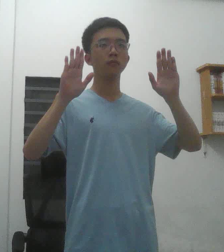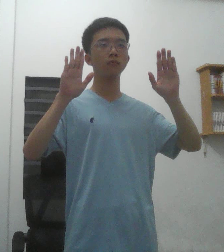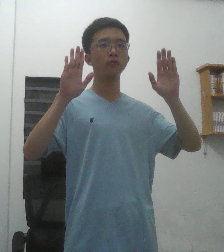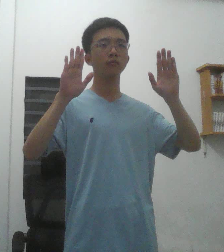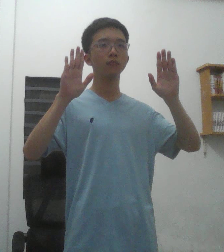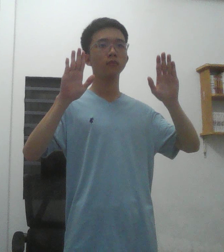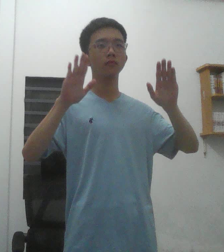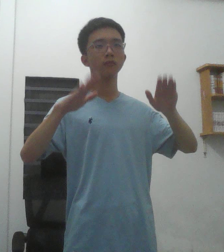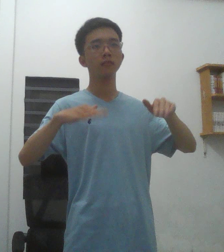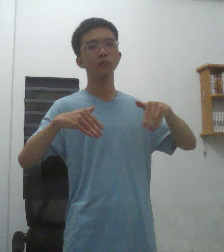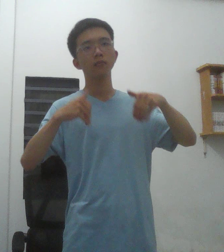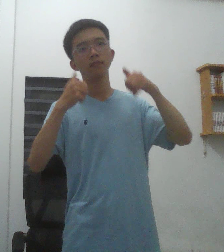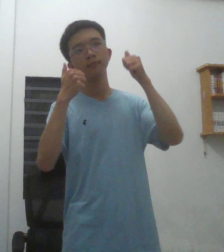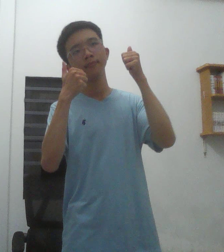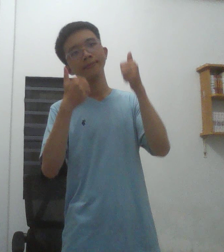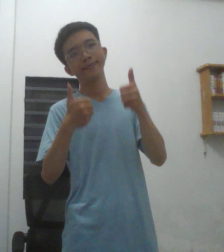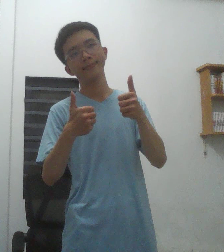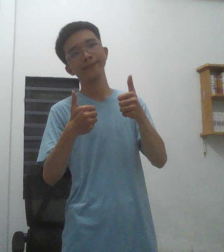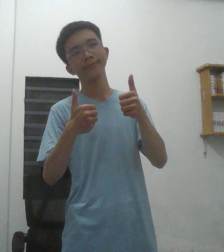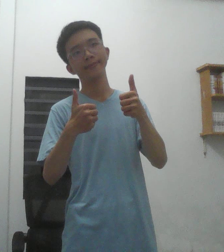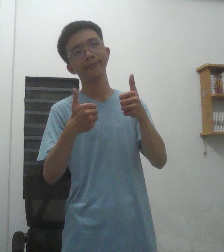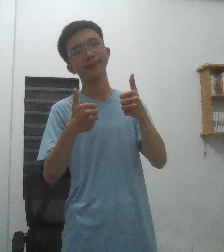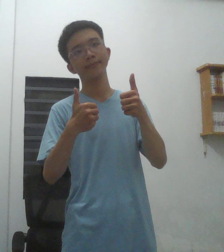tuyet voi